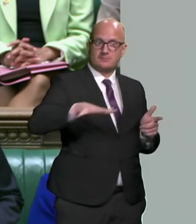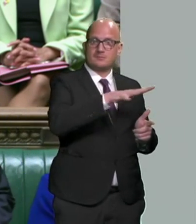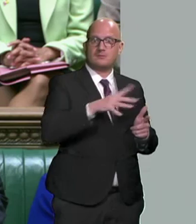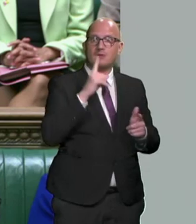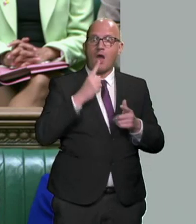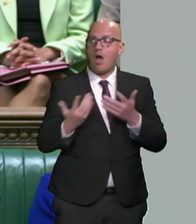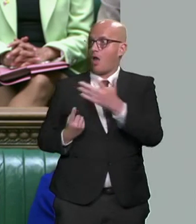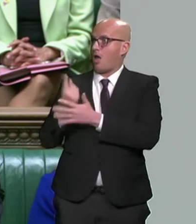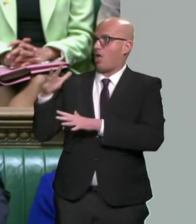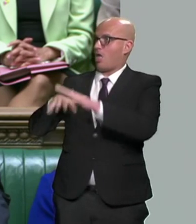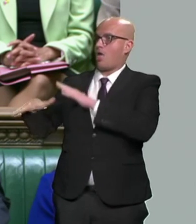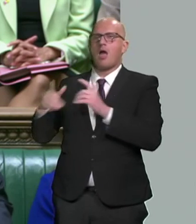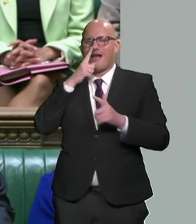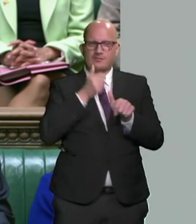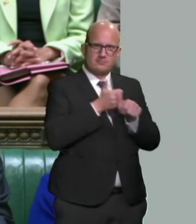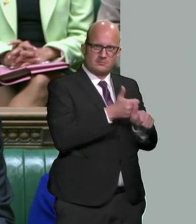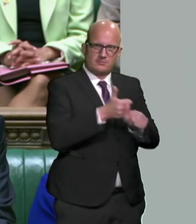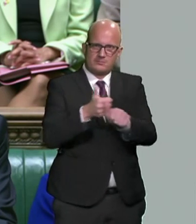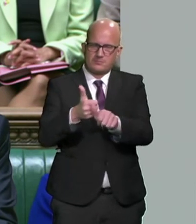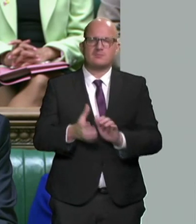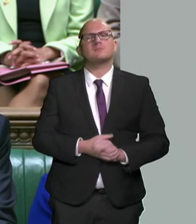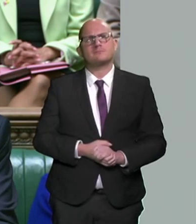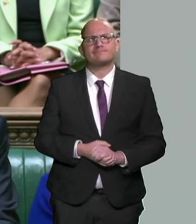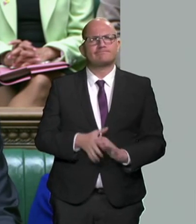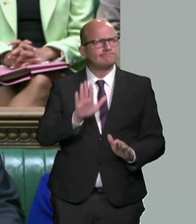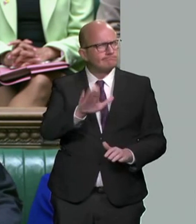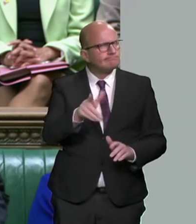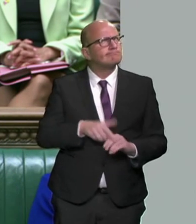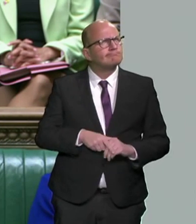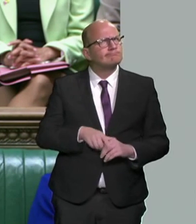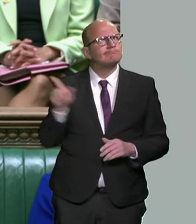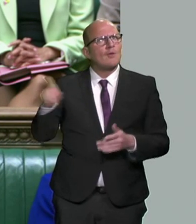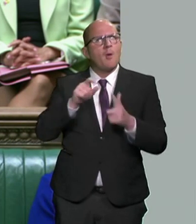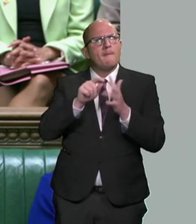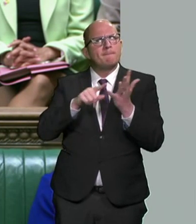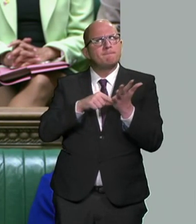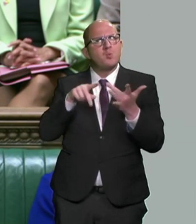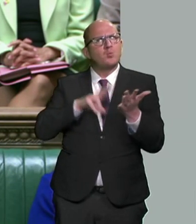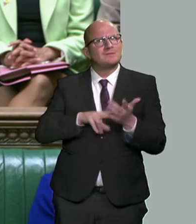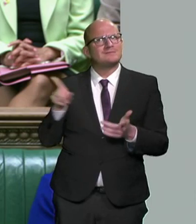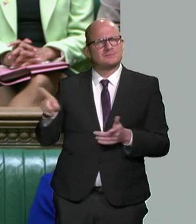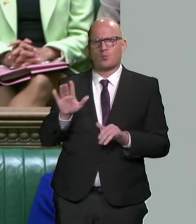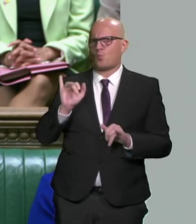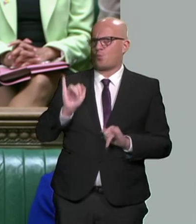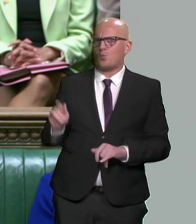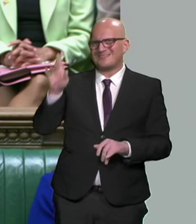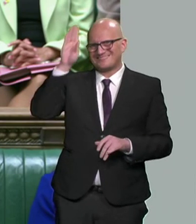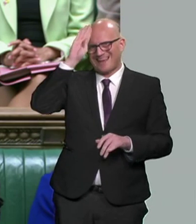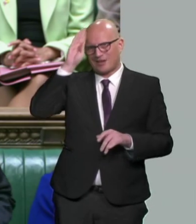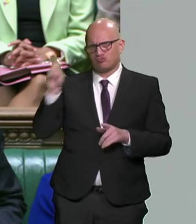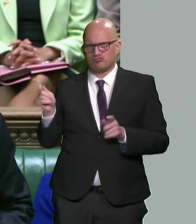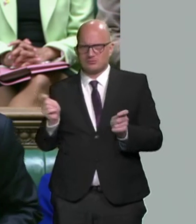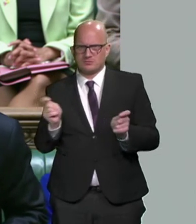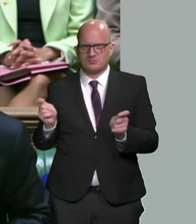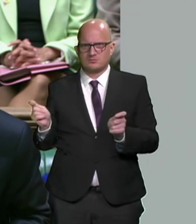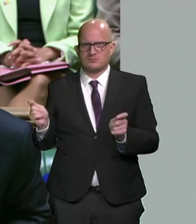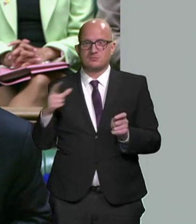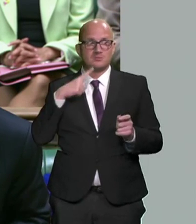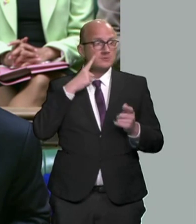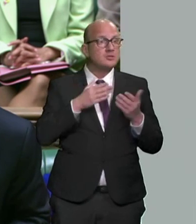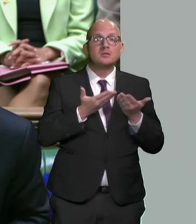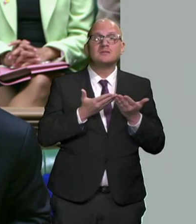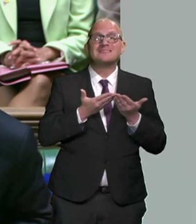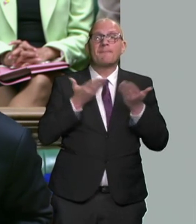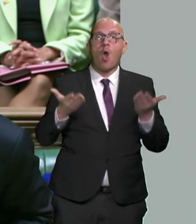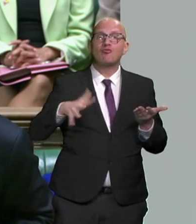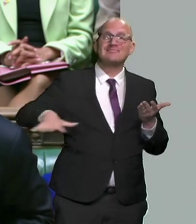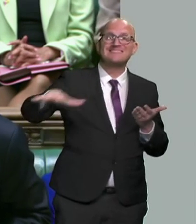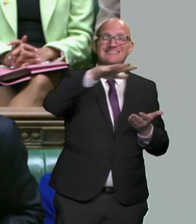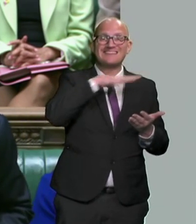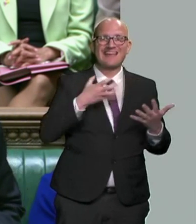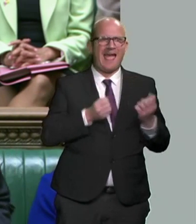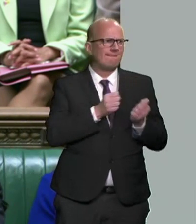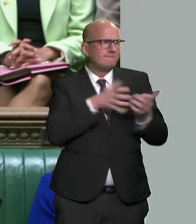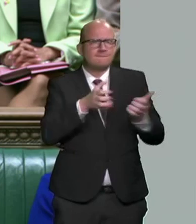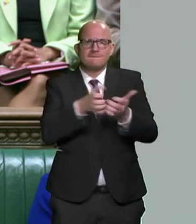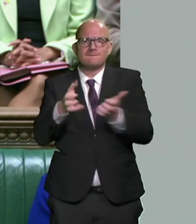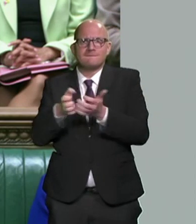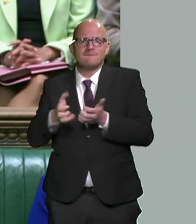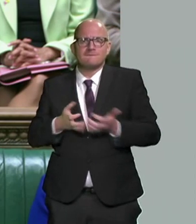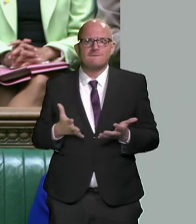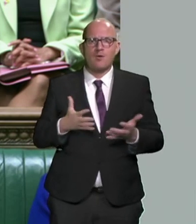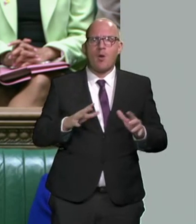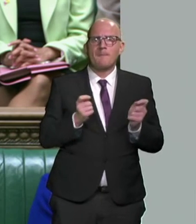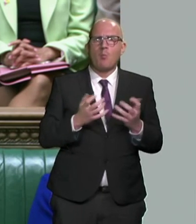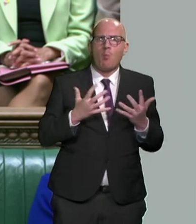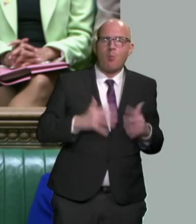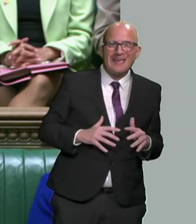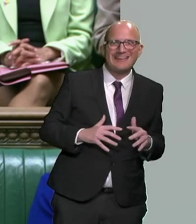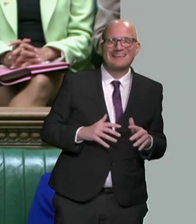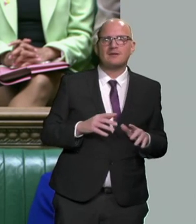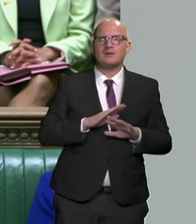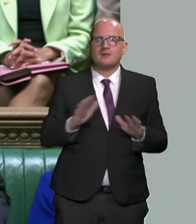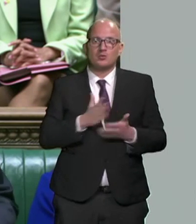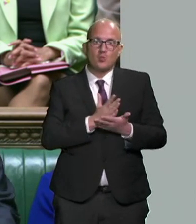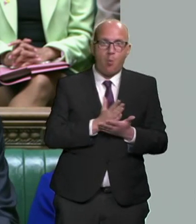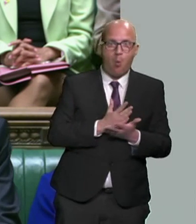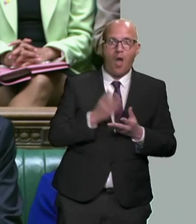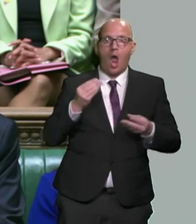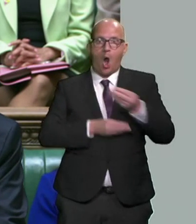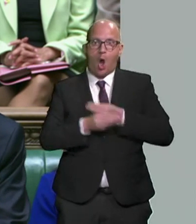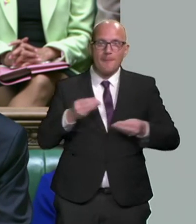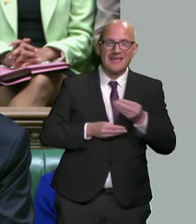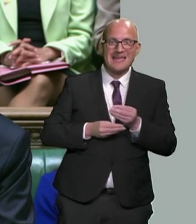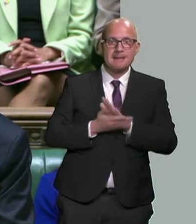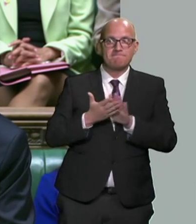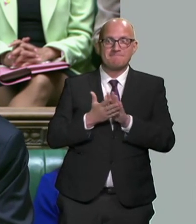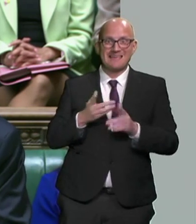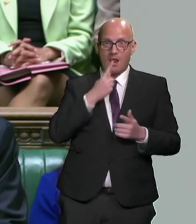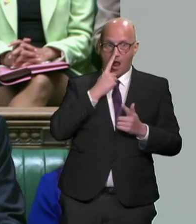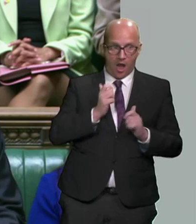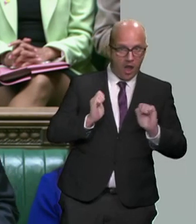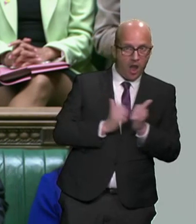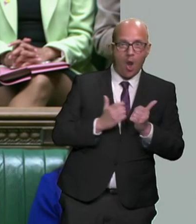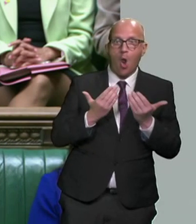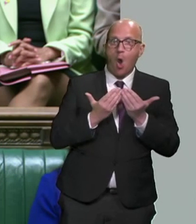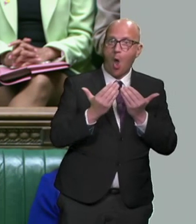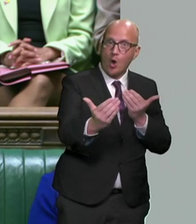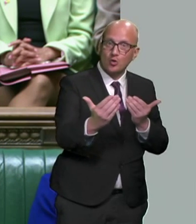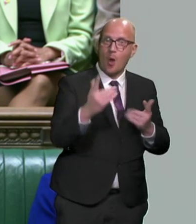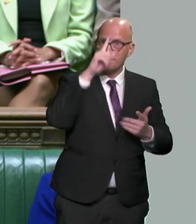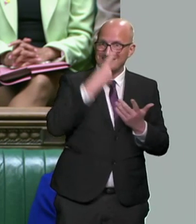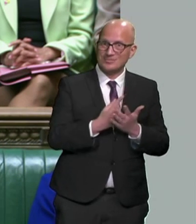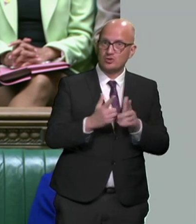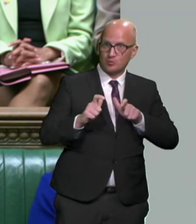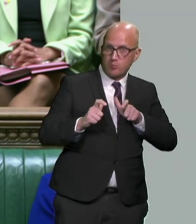We should be in no doubt: behind Putin’s invasion is a dangerous calculation that democracies are divided, politically weak and economically insecure, and incapable of making tough long-term decisions to strengthen our economies.